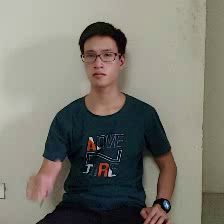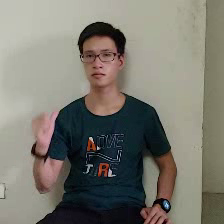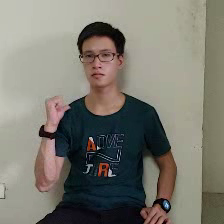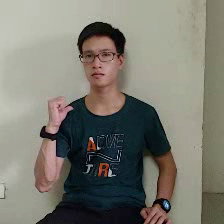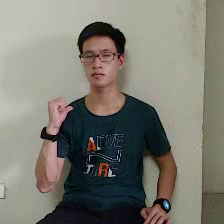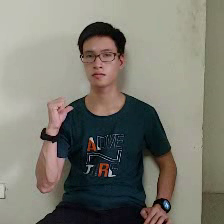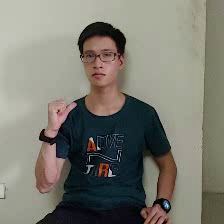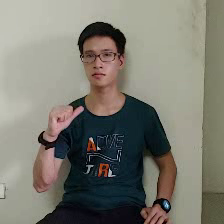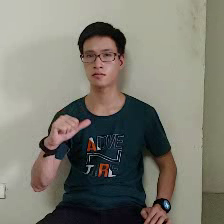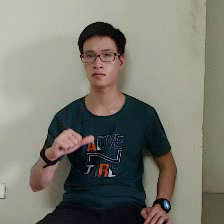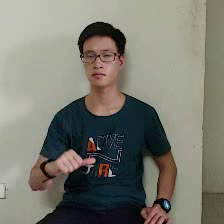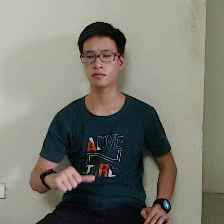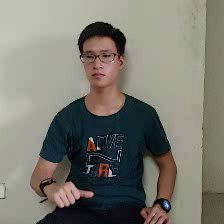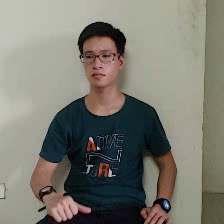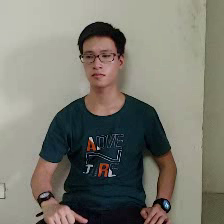Nghỉ ngơi